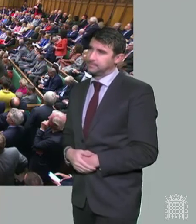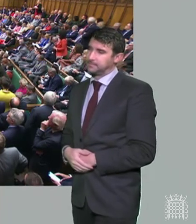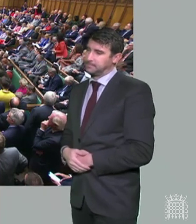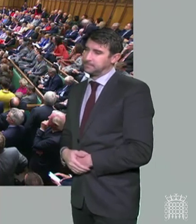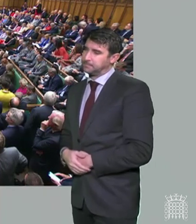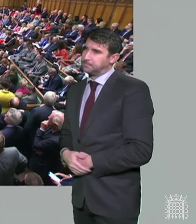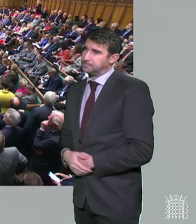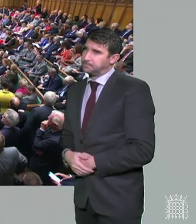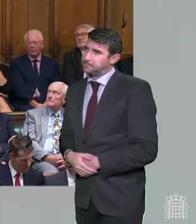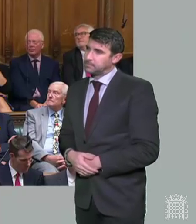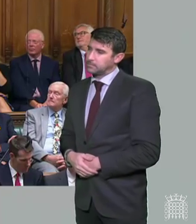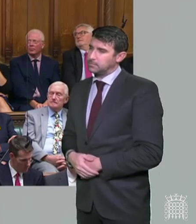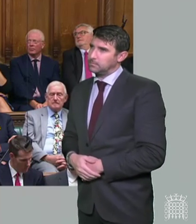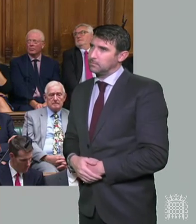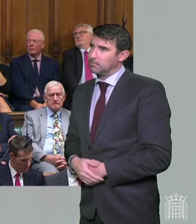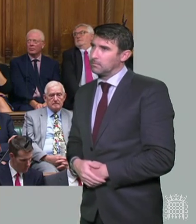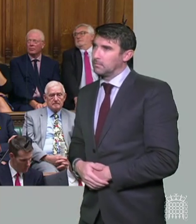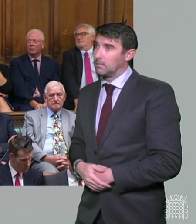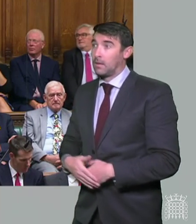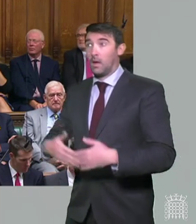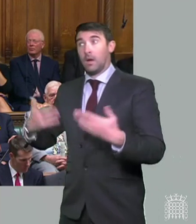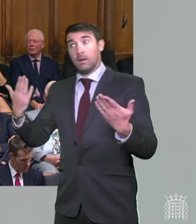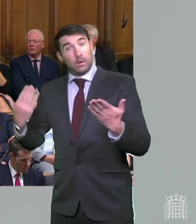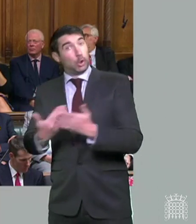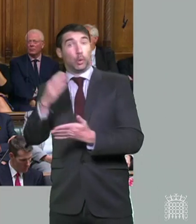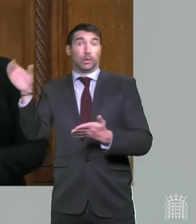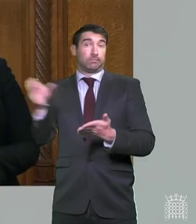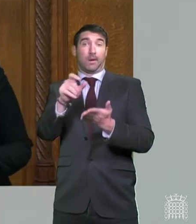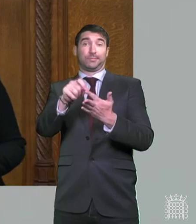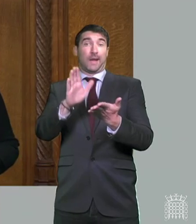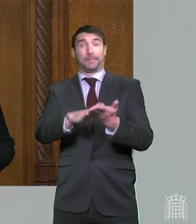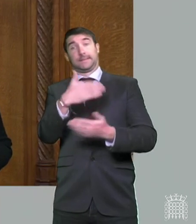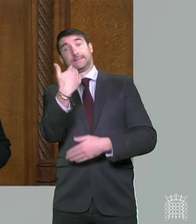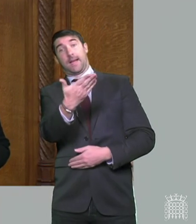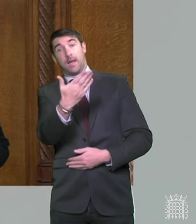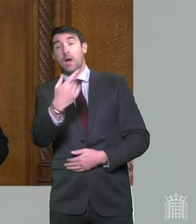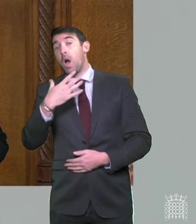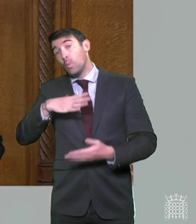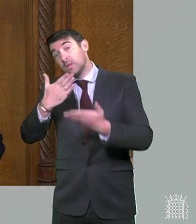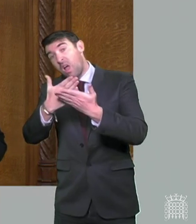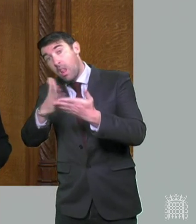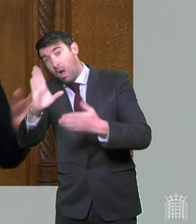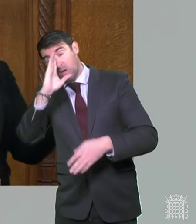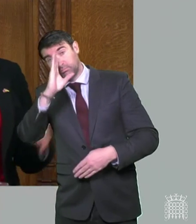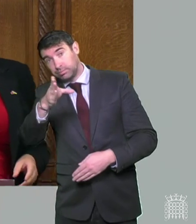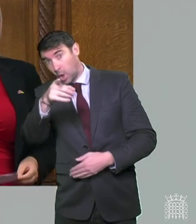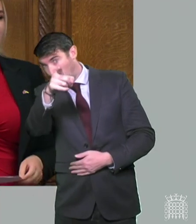The new Prime Minister is now finally in post, but make no mistake: she does not have the support of the British public.